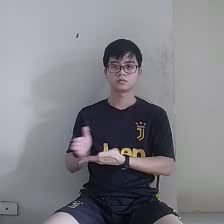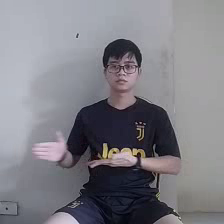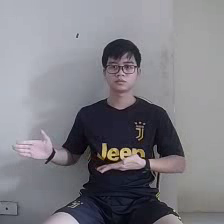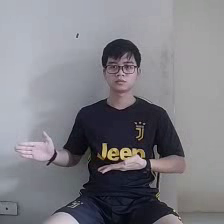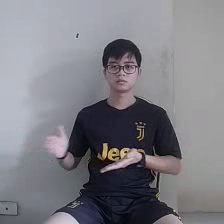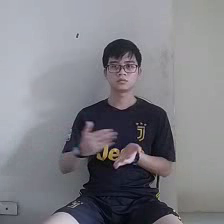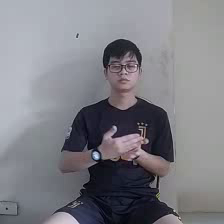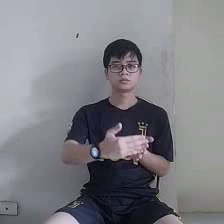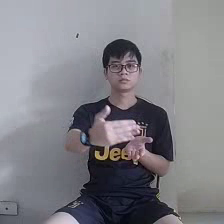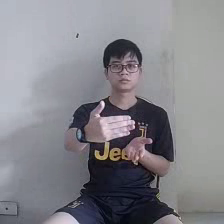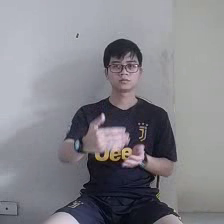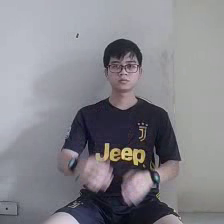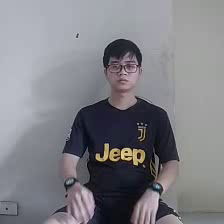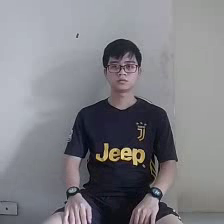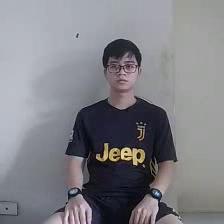San sẻ